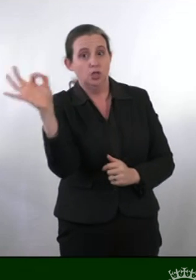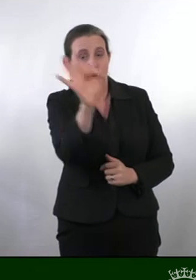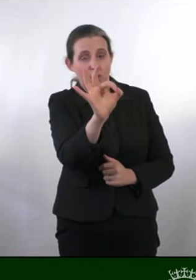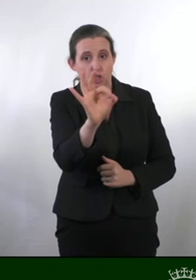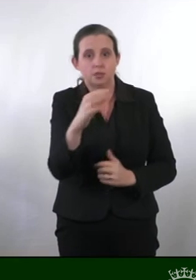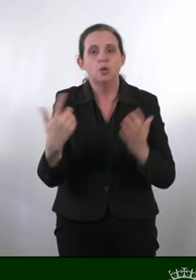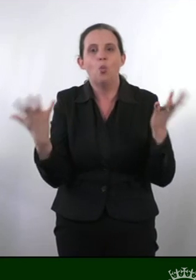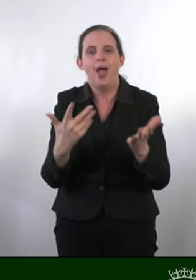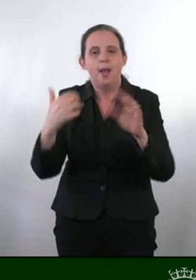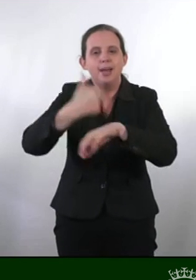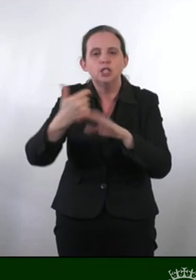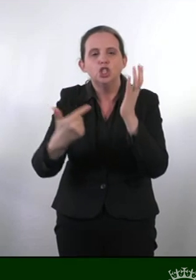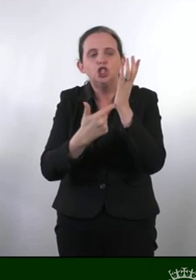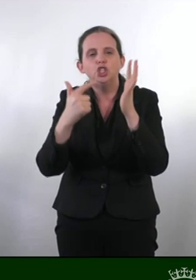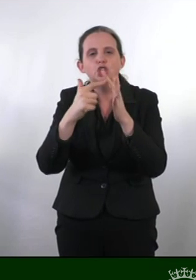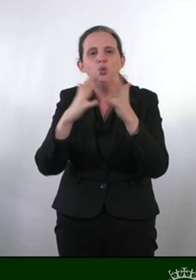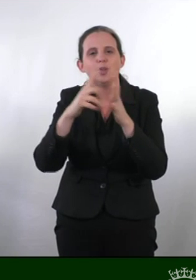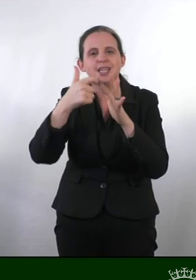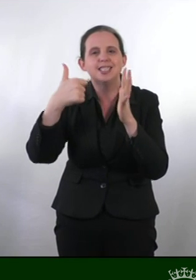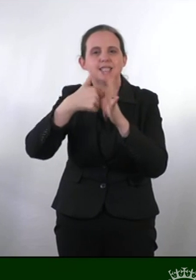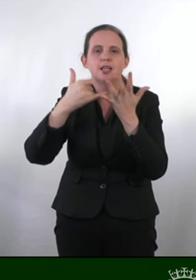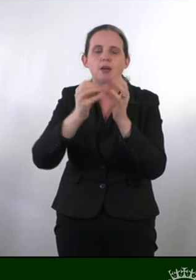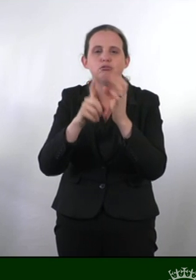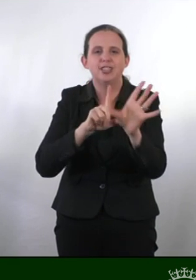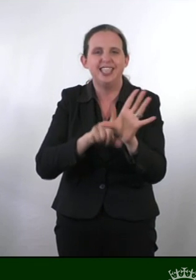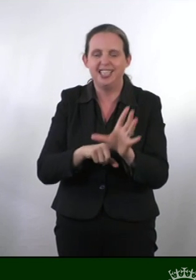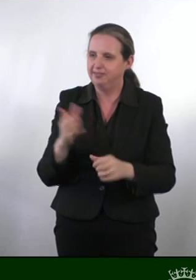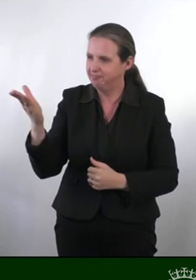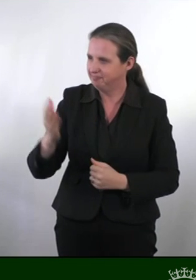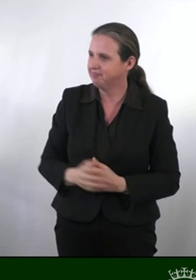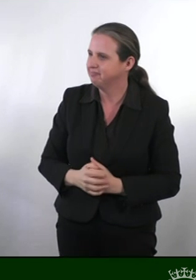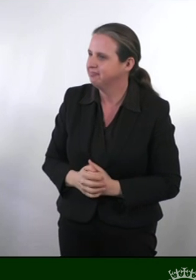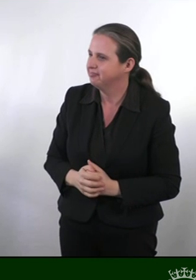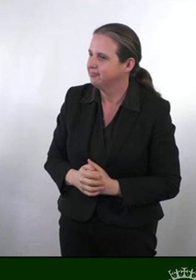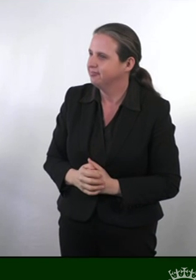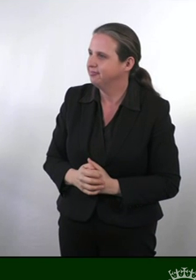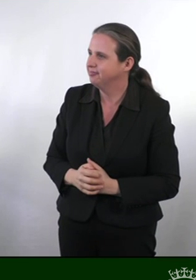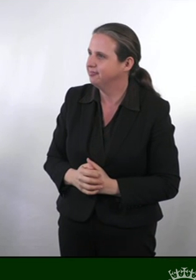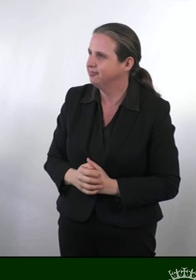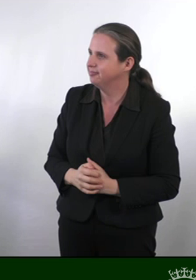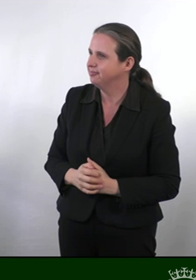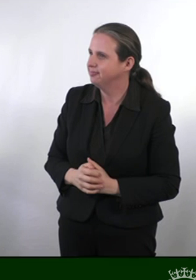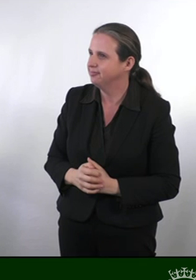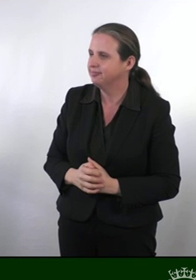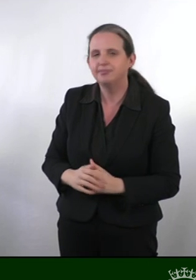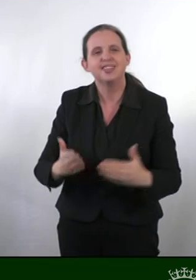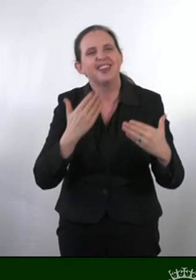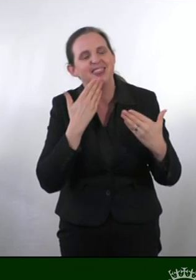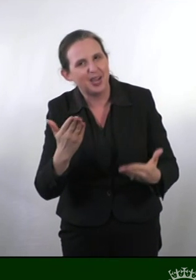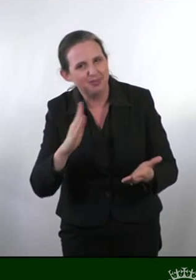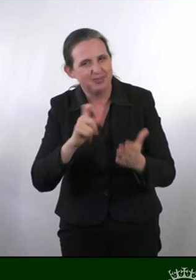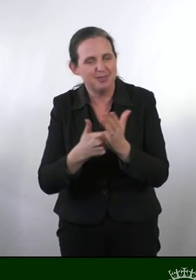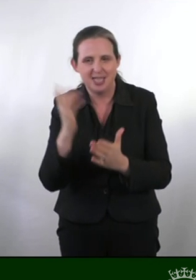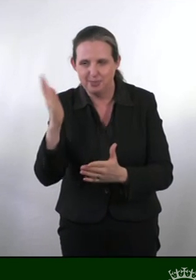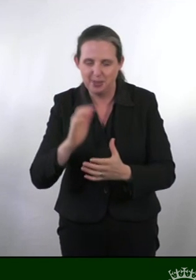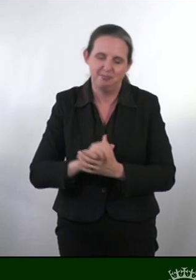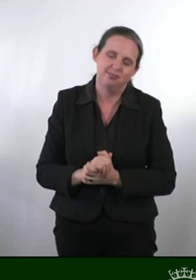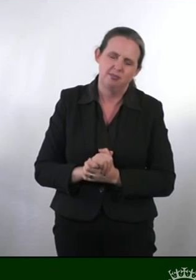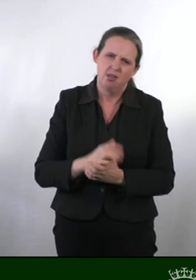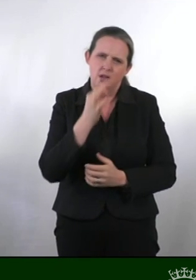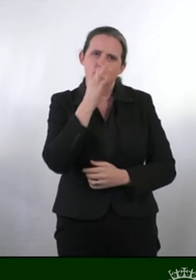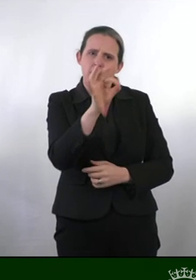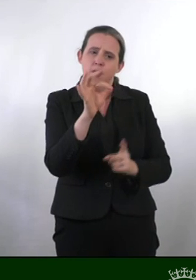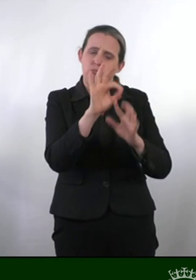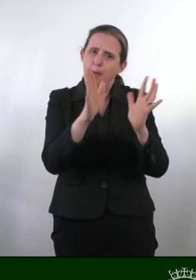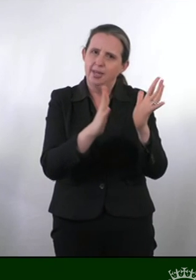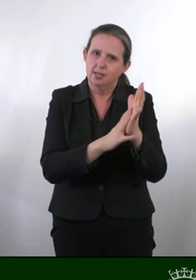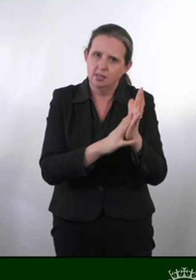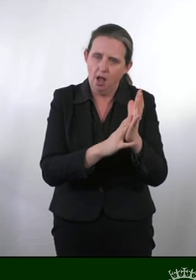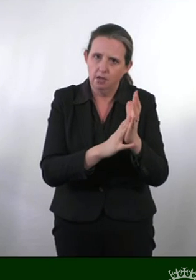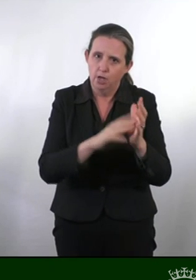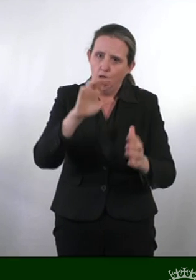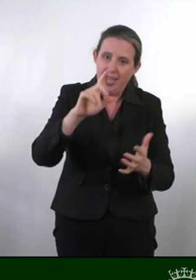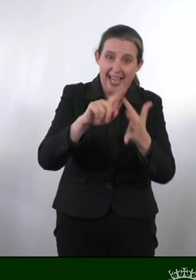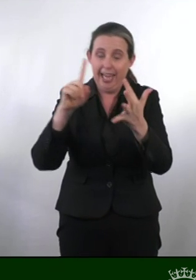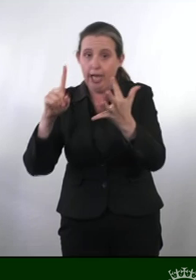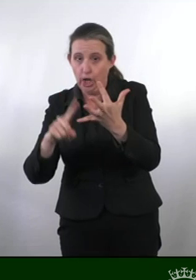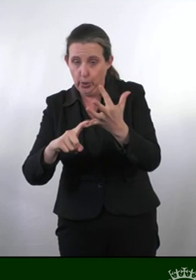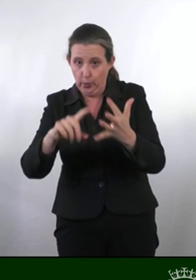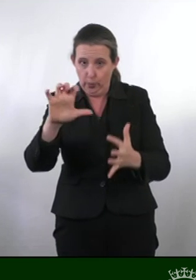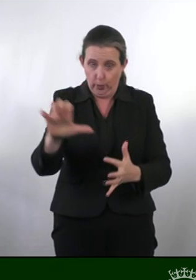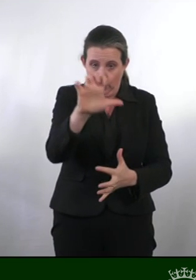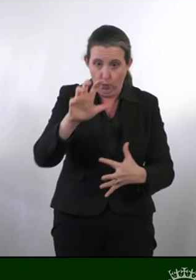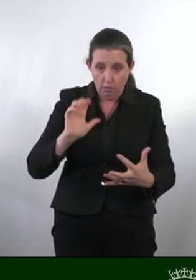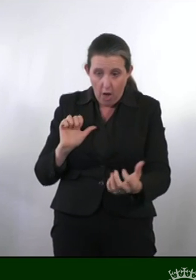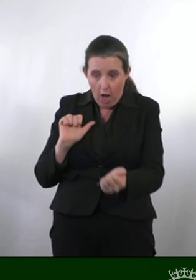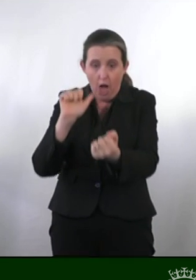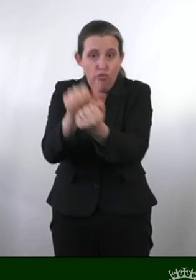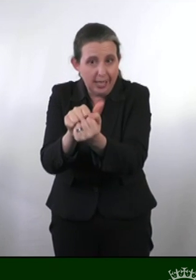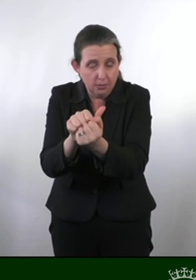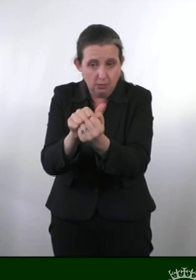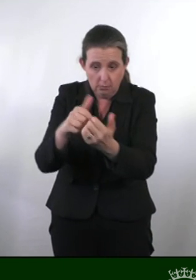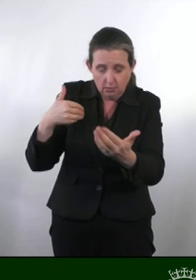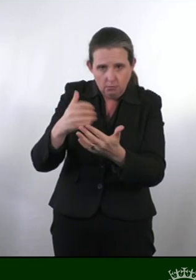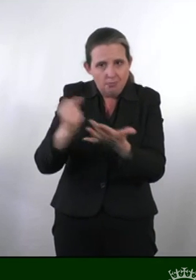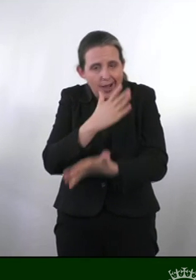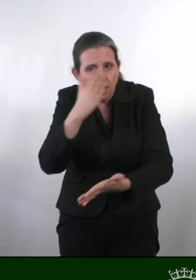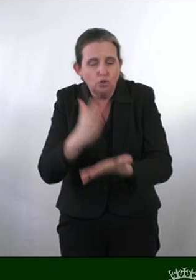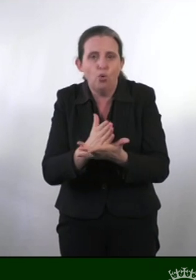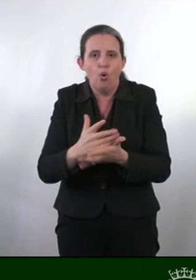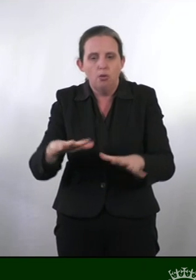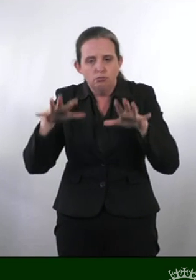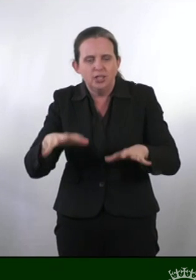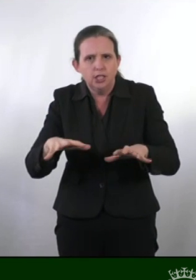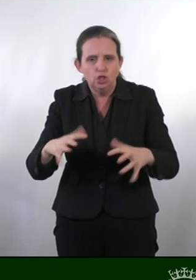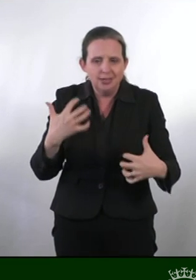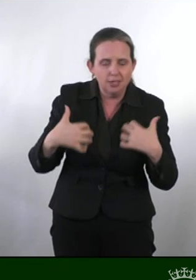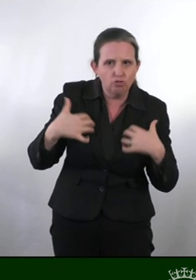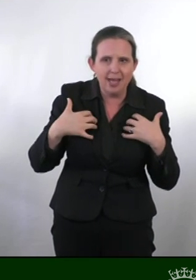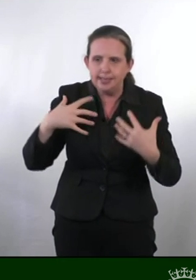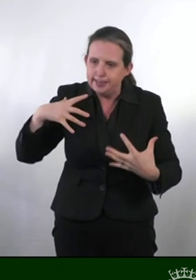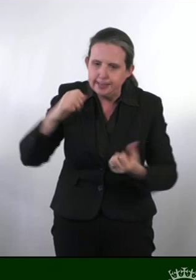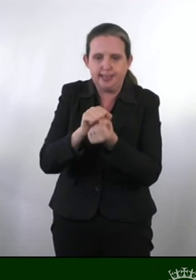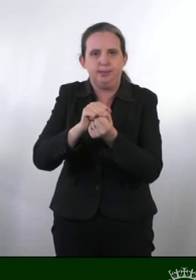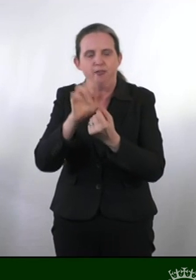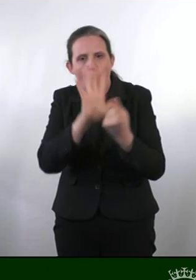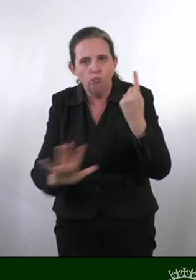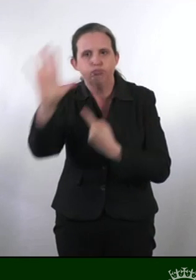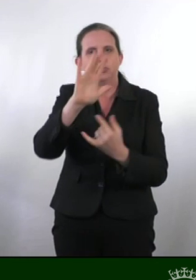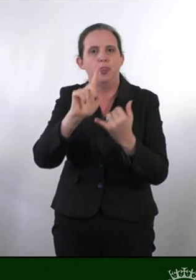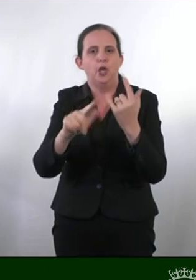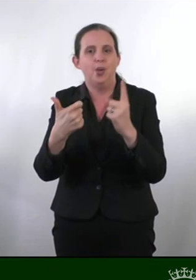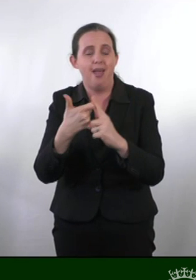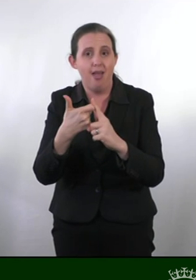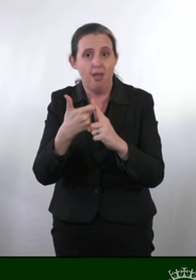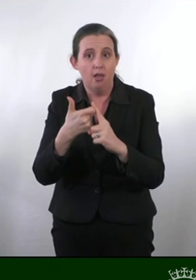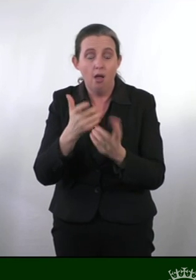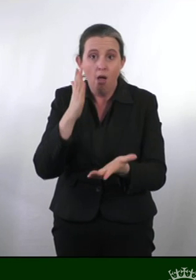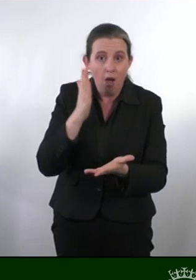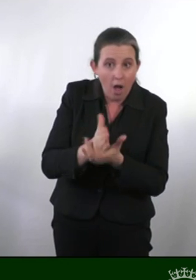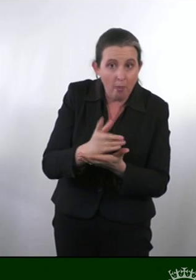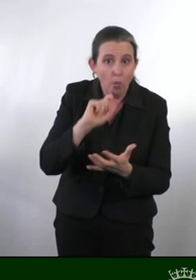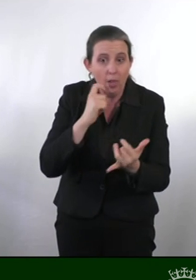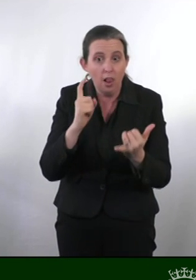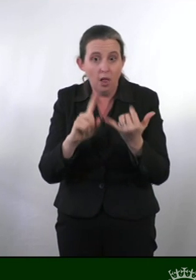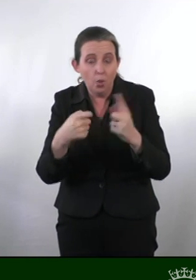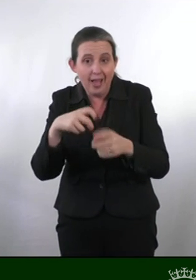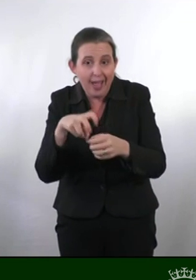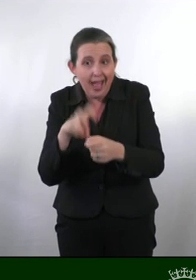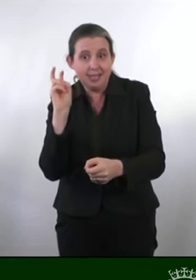Can the Prime Minister guarantee that in any agreement that he reaches with the European Union, British sovereignty will be protected for the whole United Kingdom and that the UK will exit the transition period on 31 December as a whole?